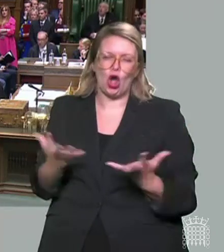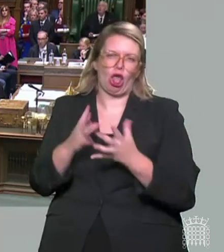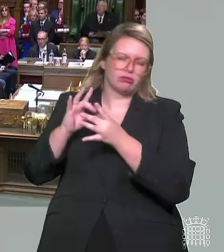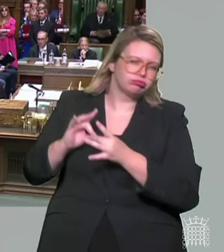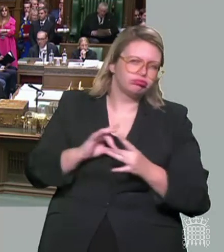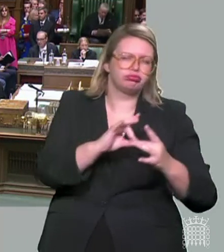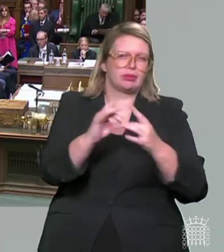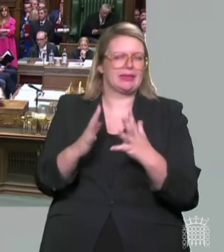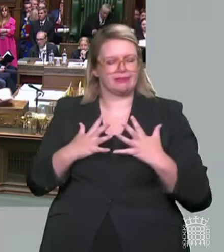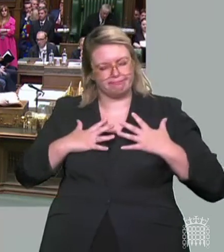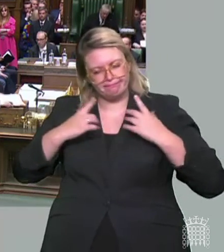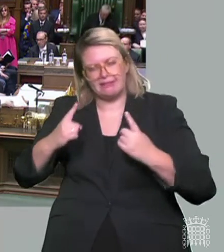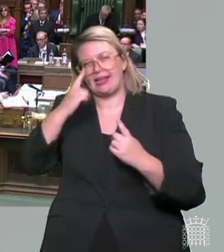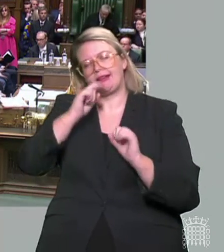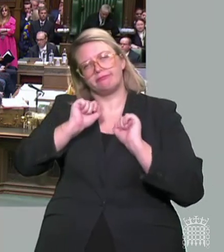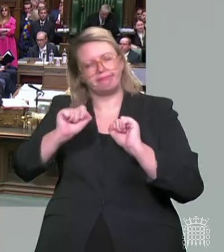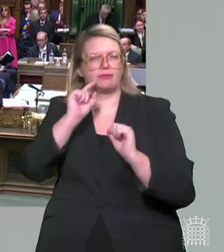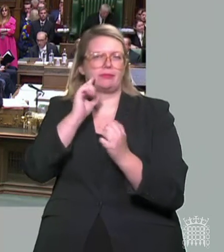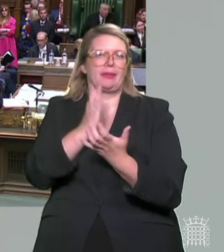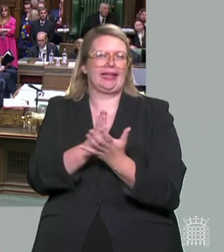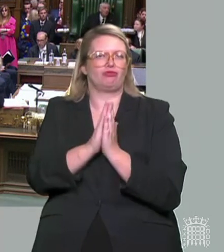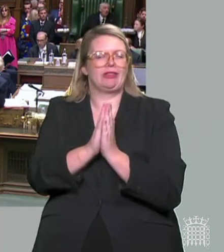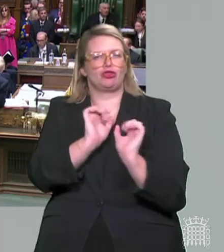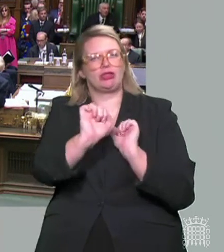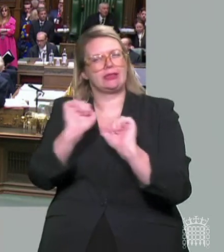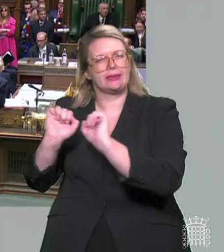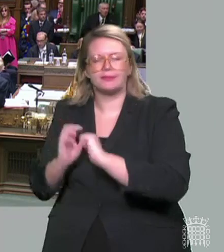I thank my honourable Friend very much.